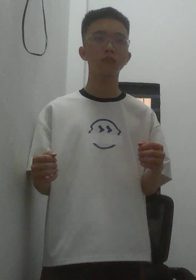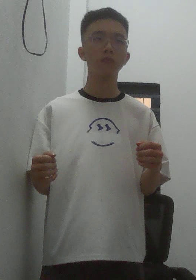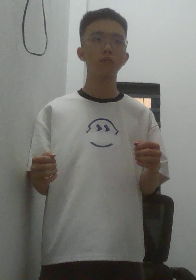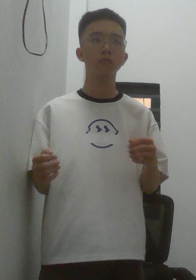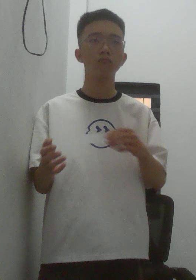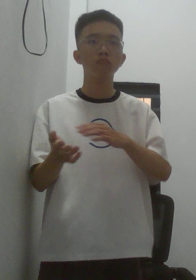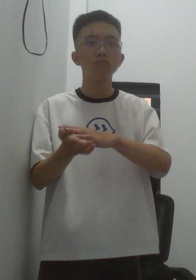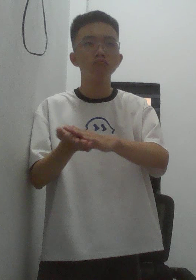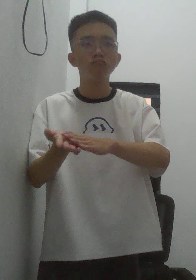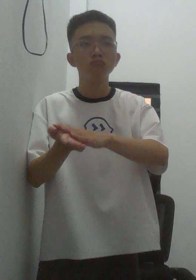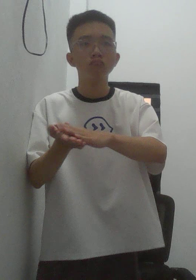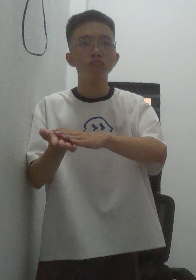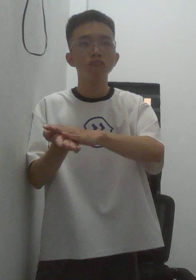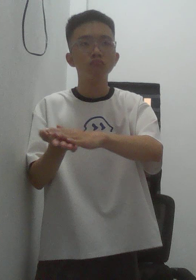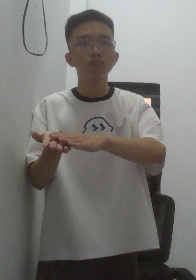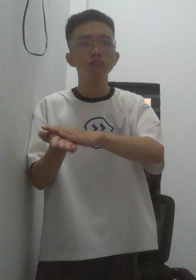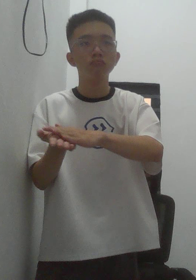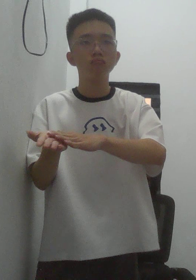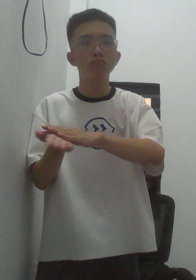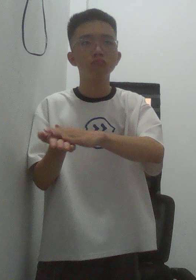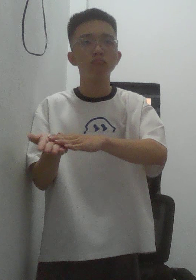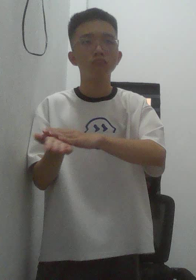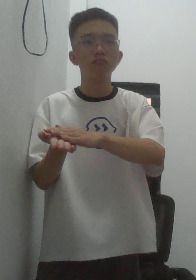xin loi